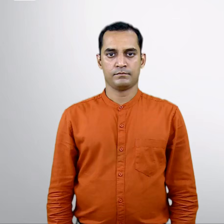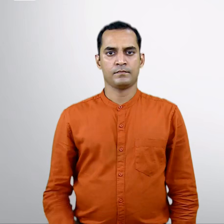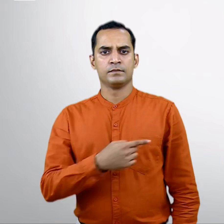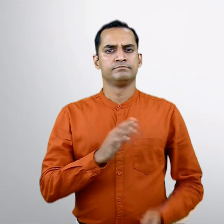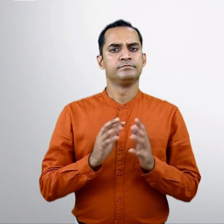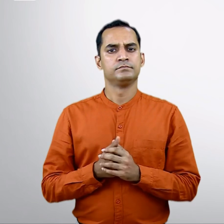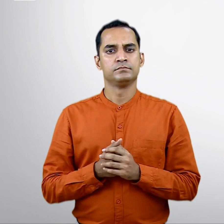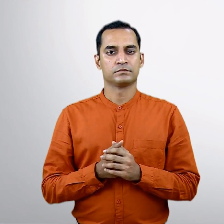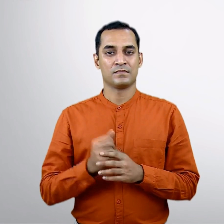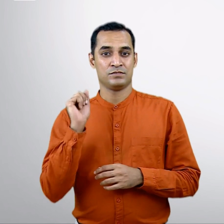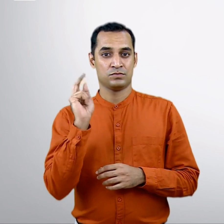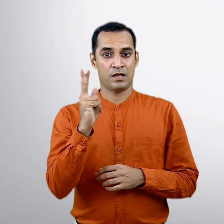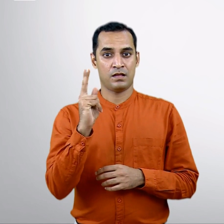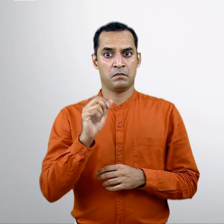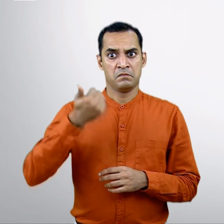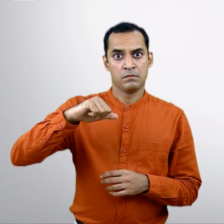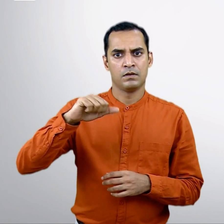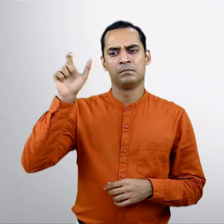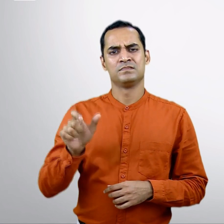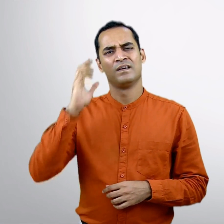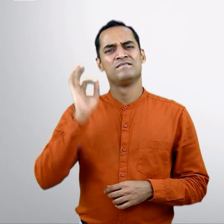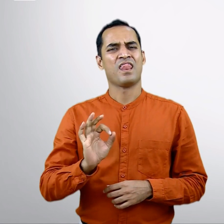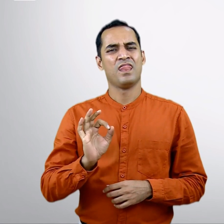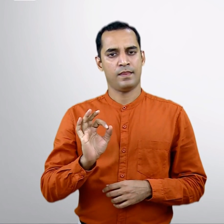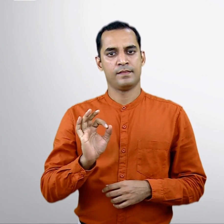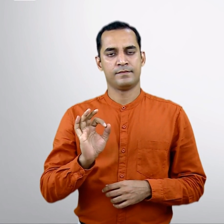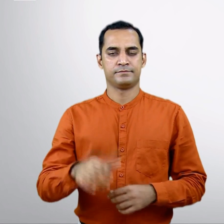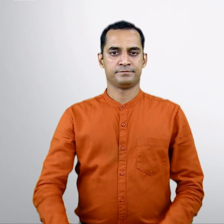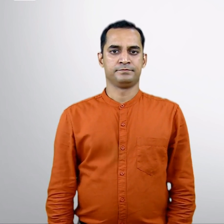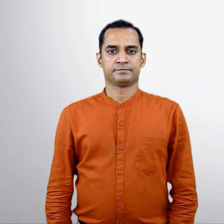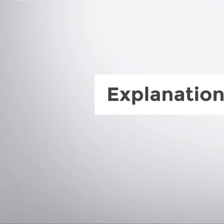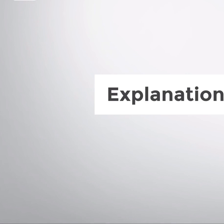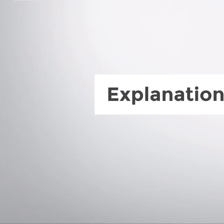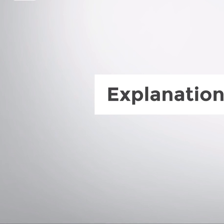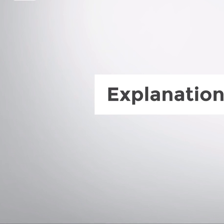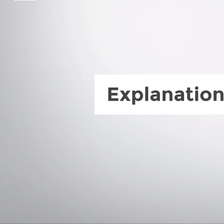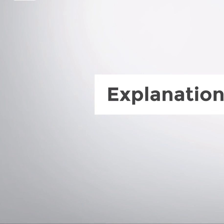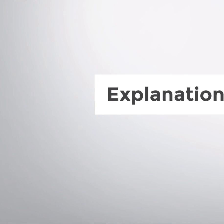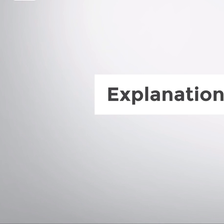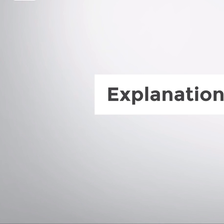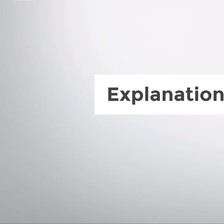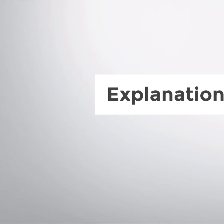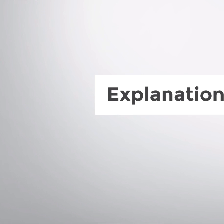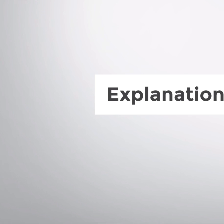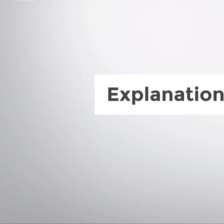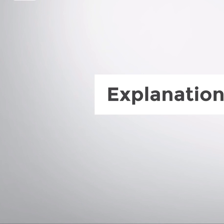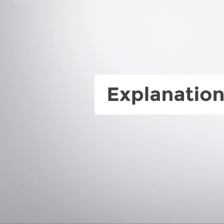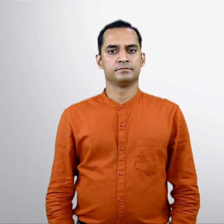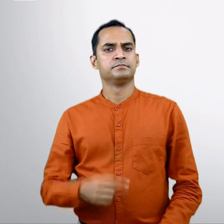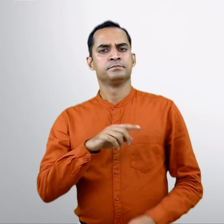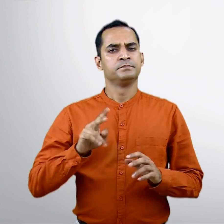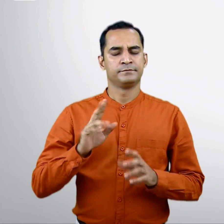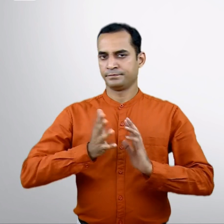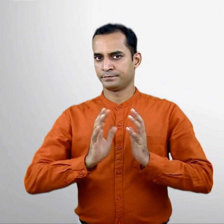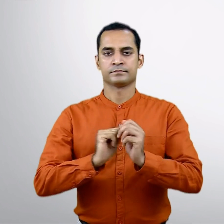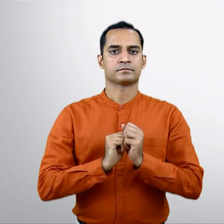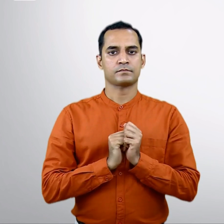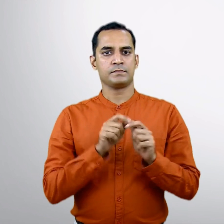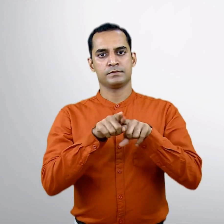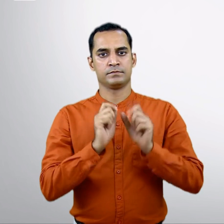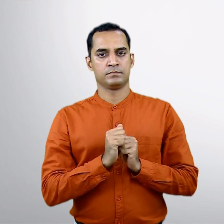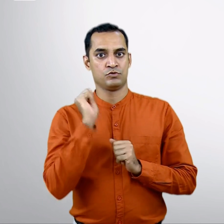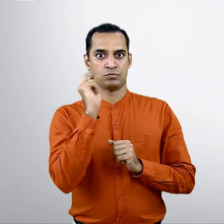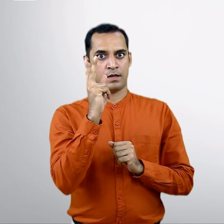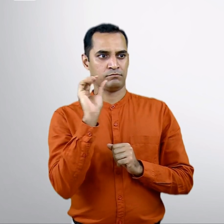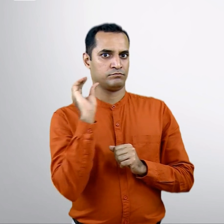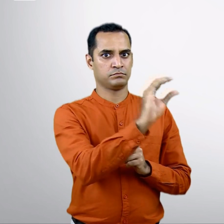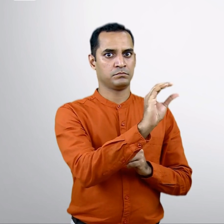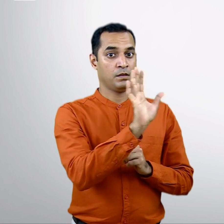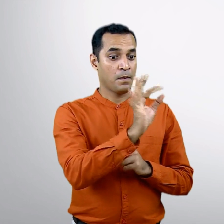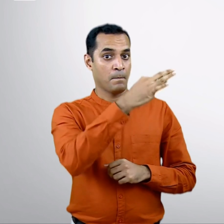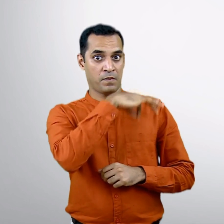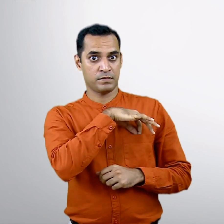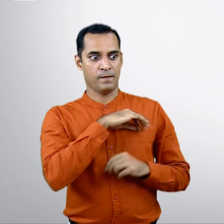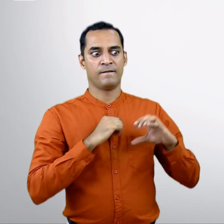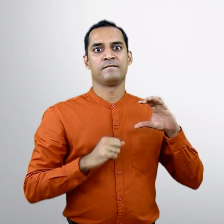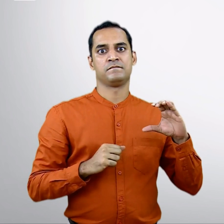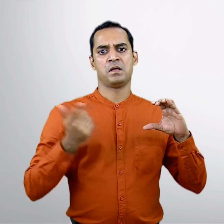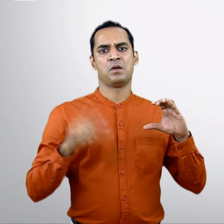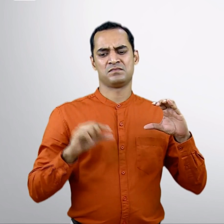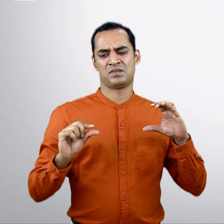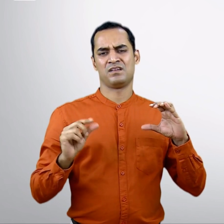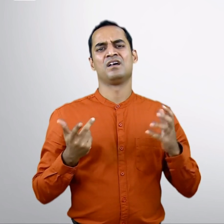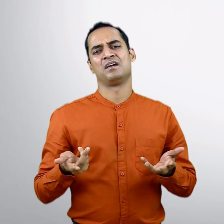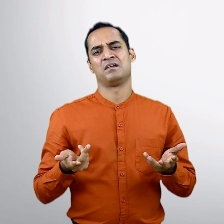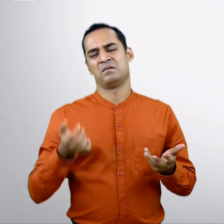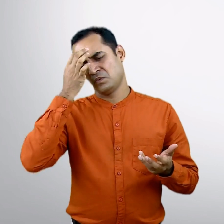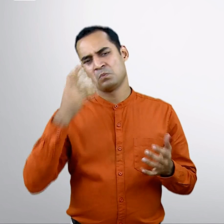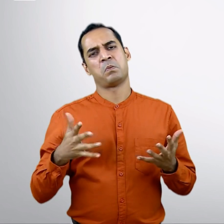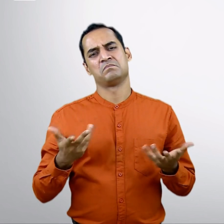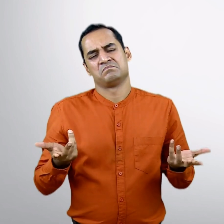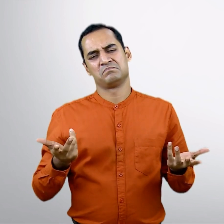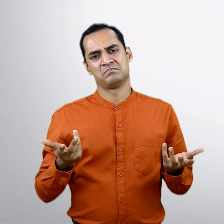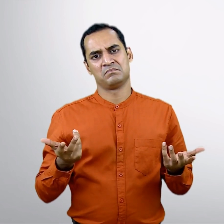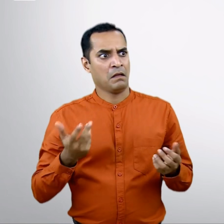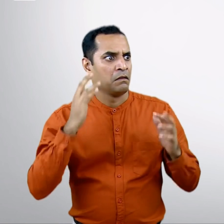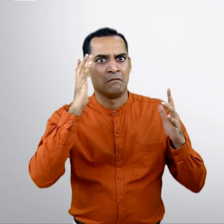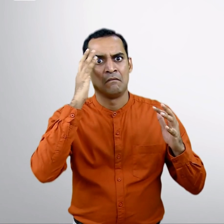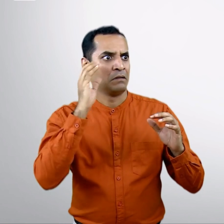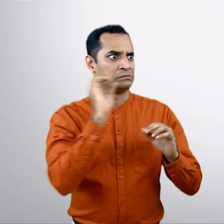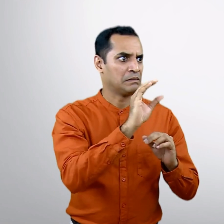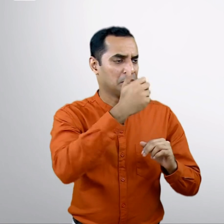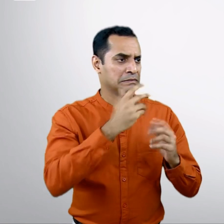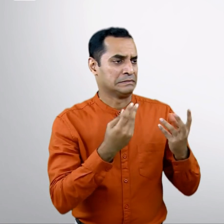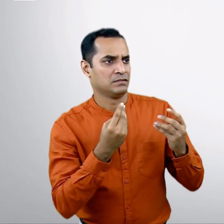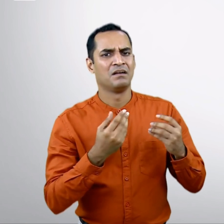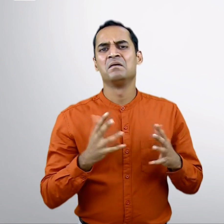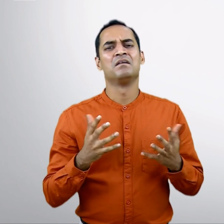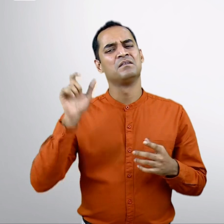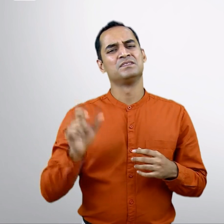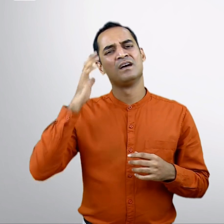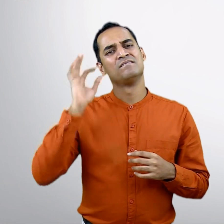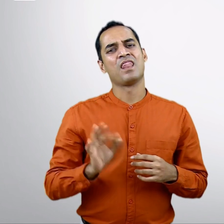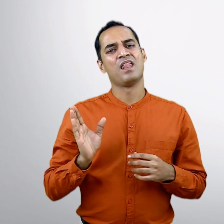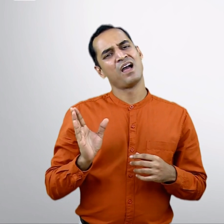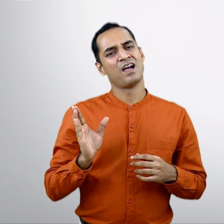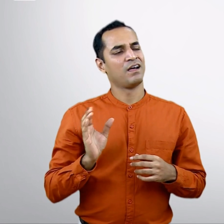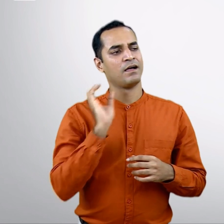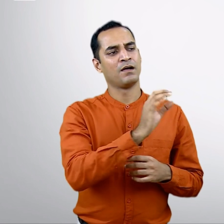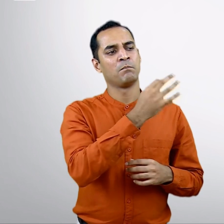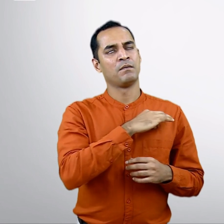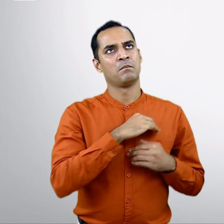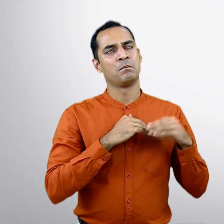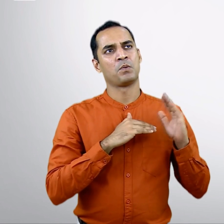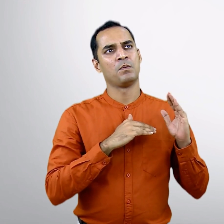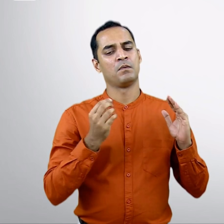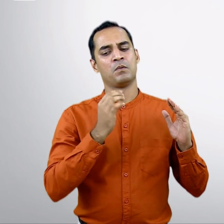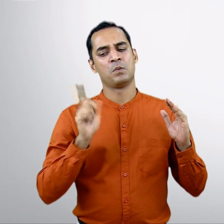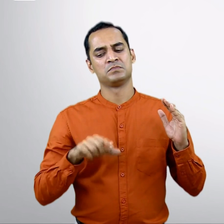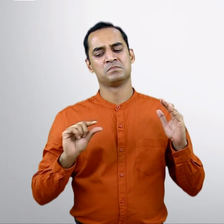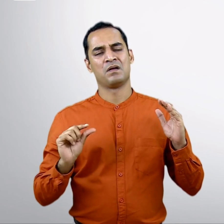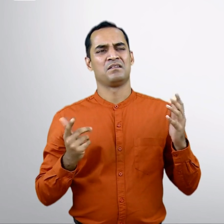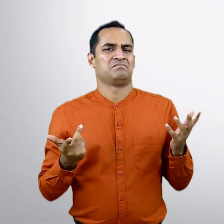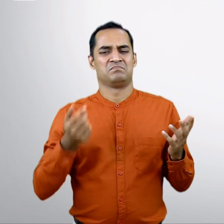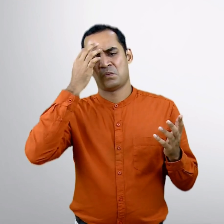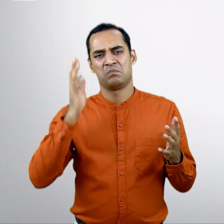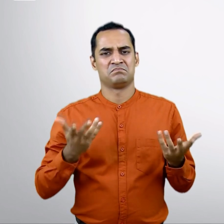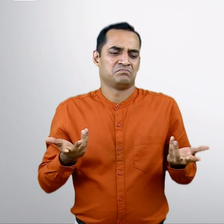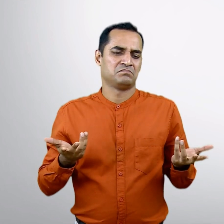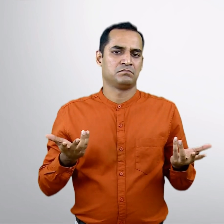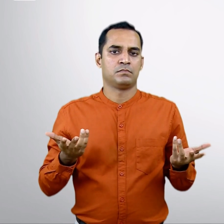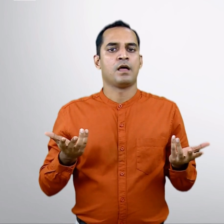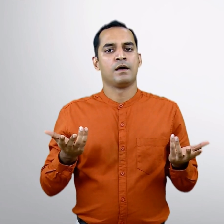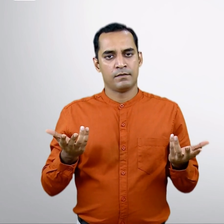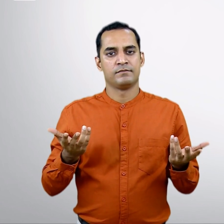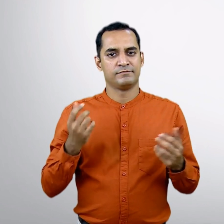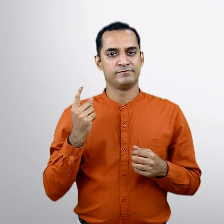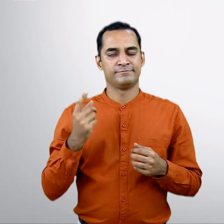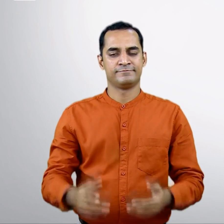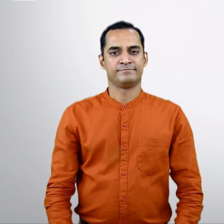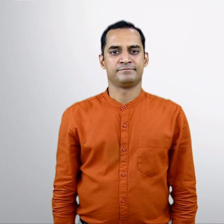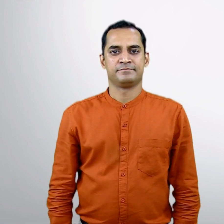Speculator